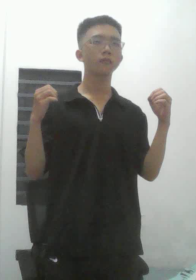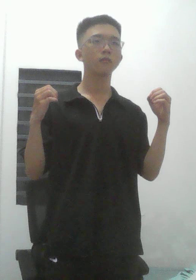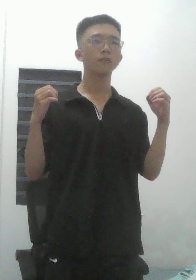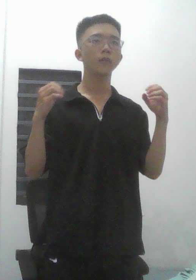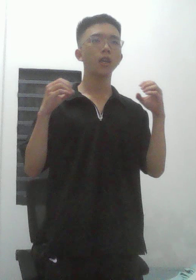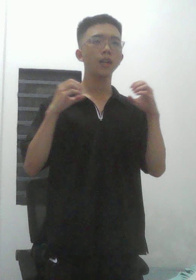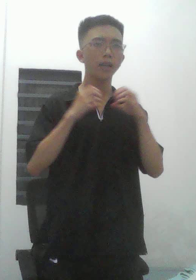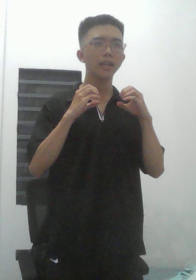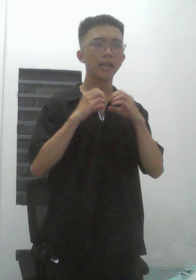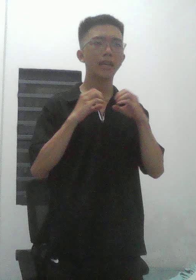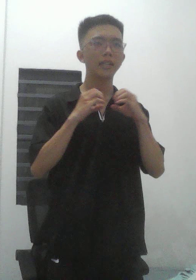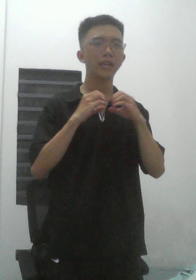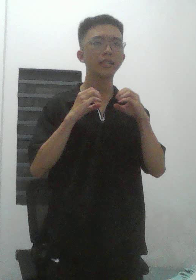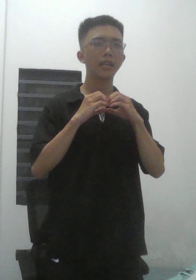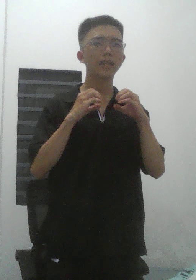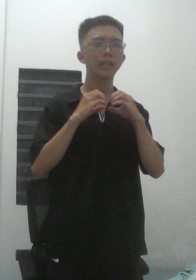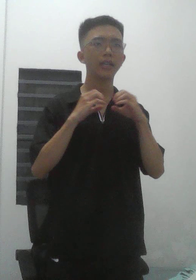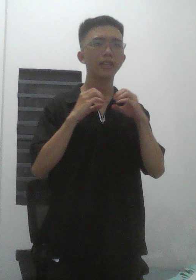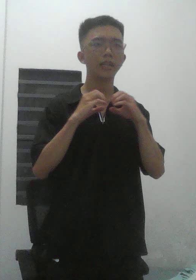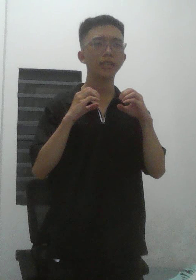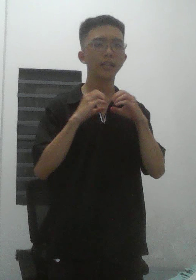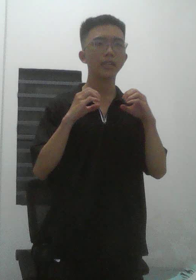cai nhau